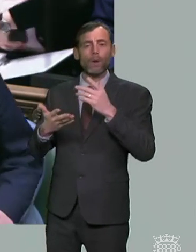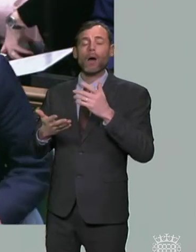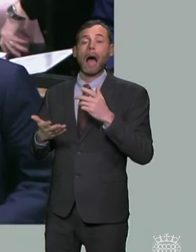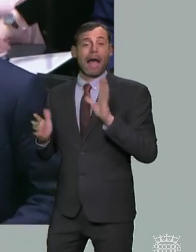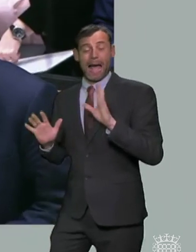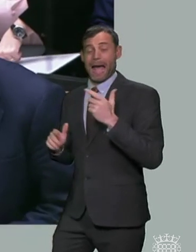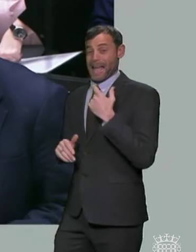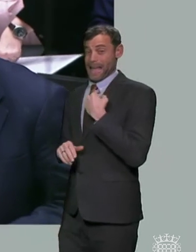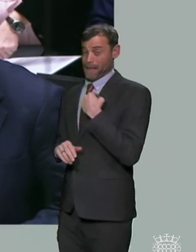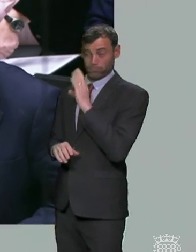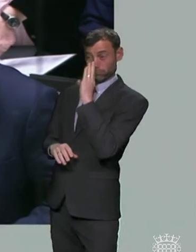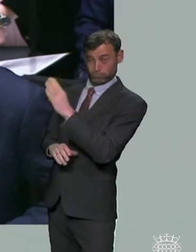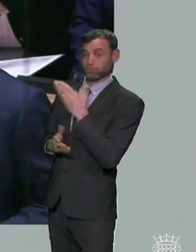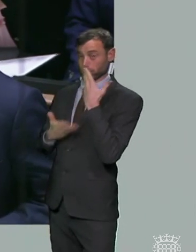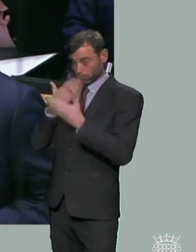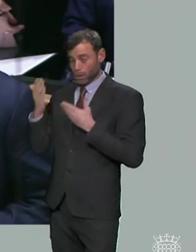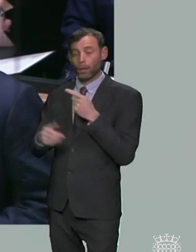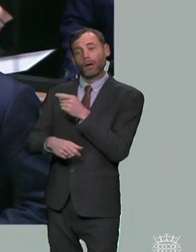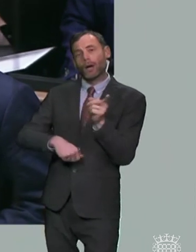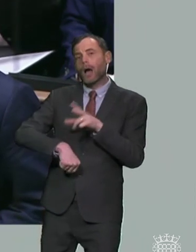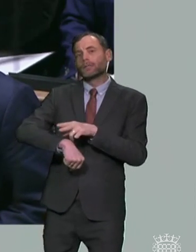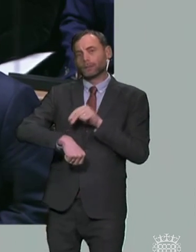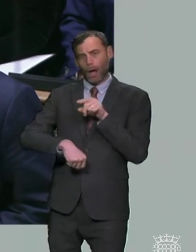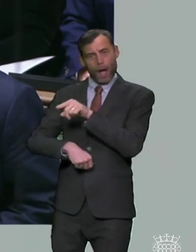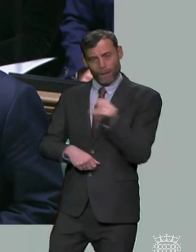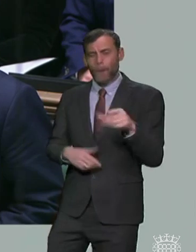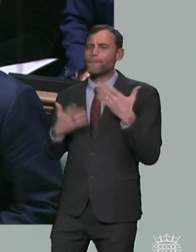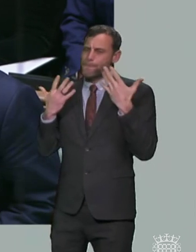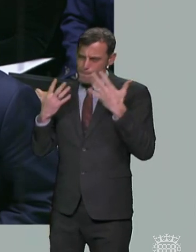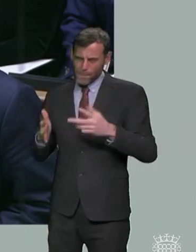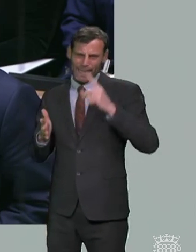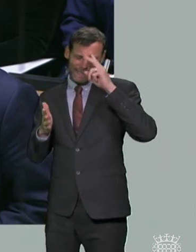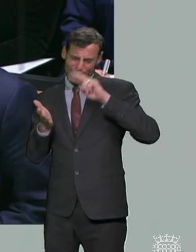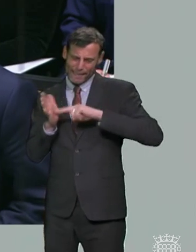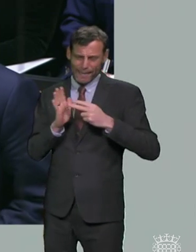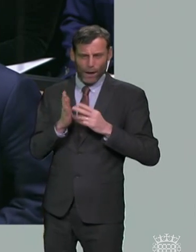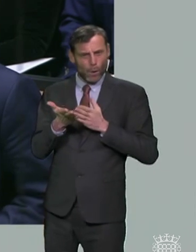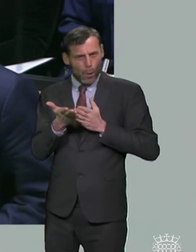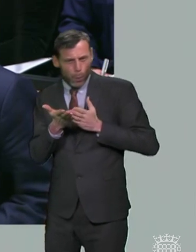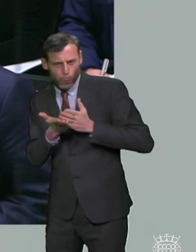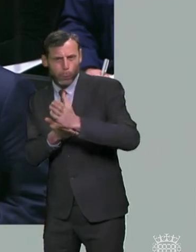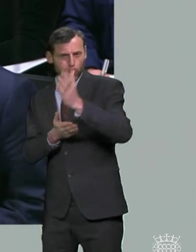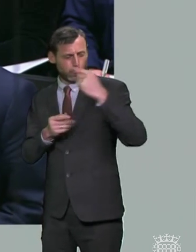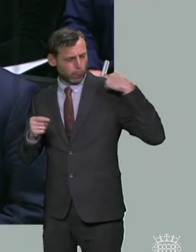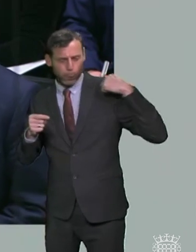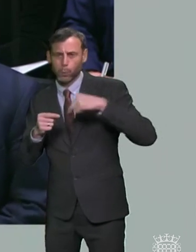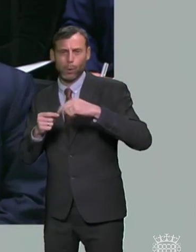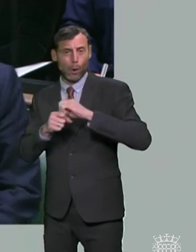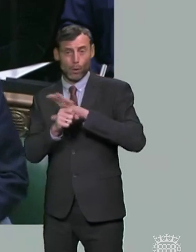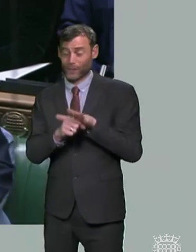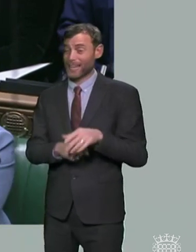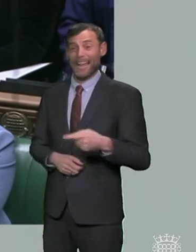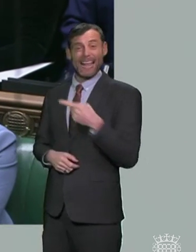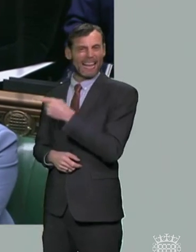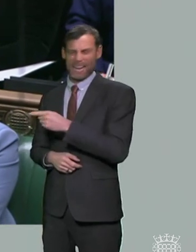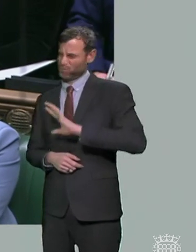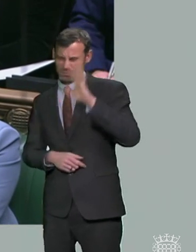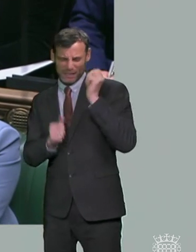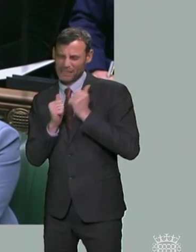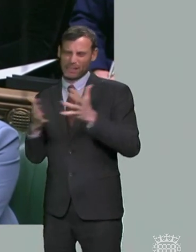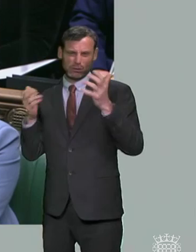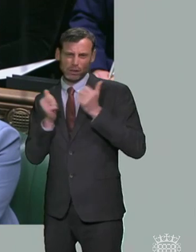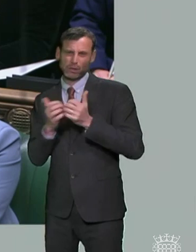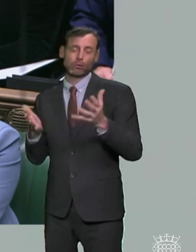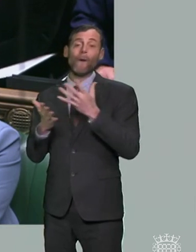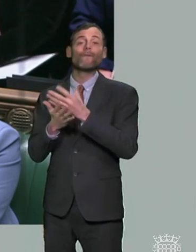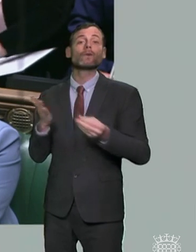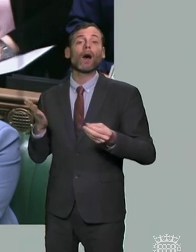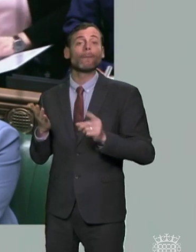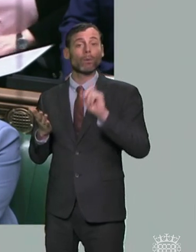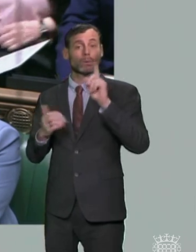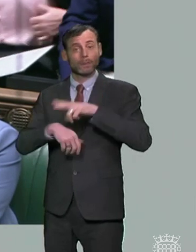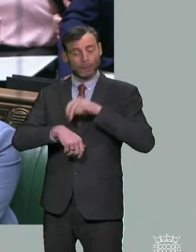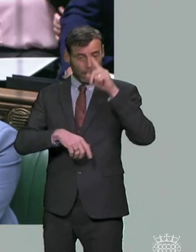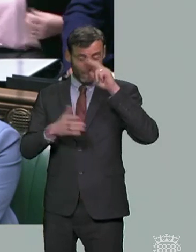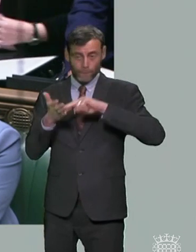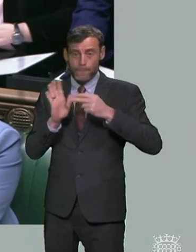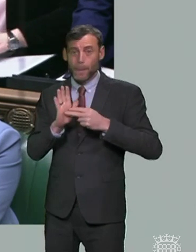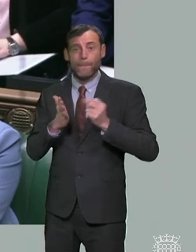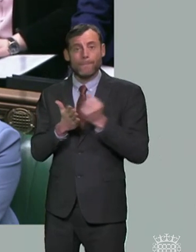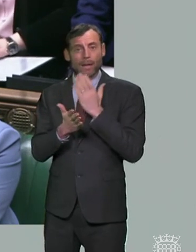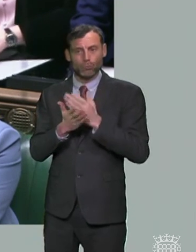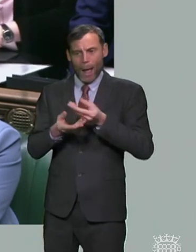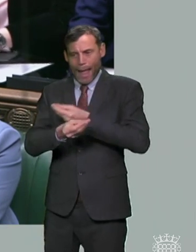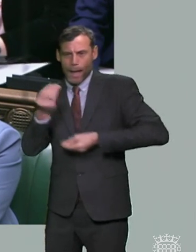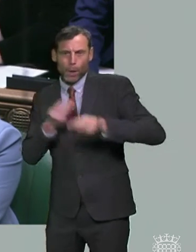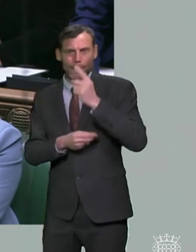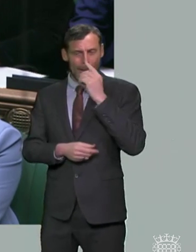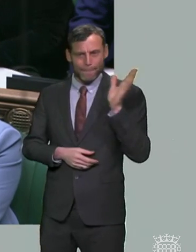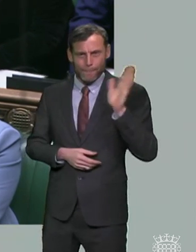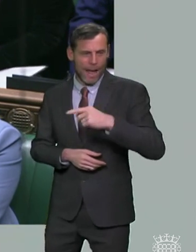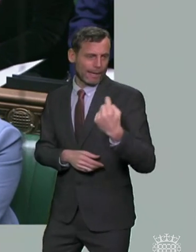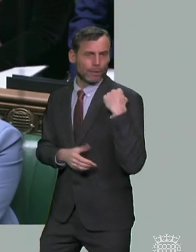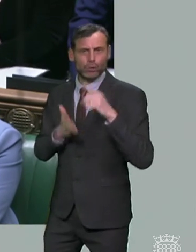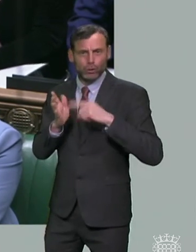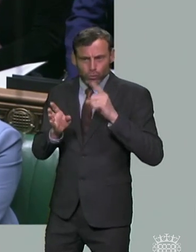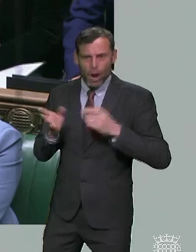I can tell him that they have taken decisions throughout this pandemic—that he has opposed—to open up in July, as I have said, to mount the fastest vaccine roll-out in